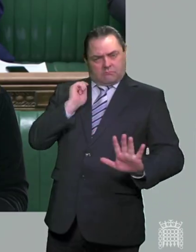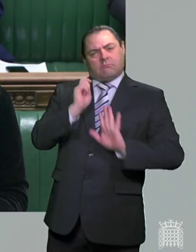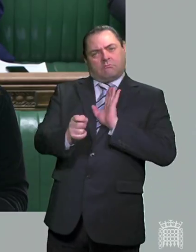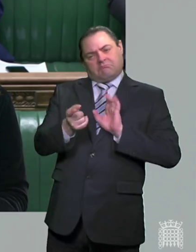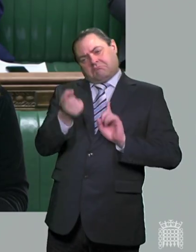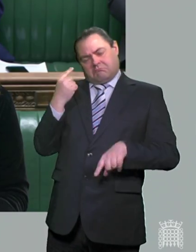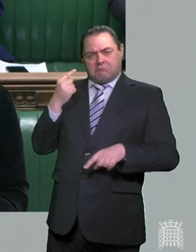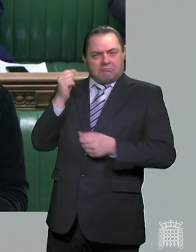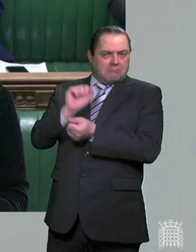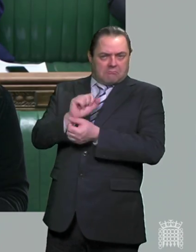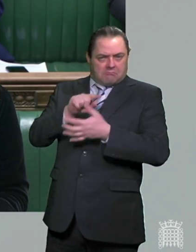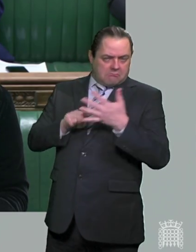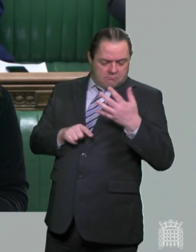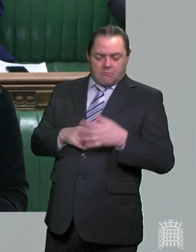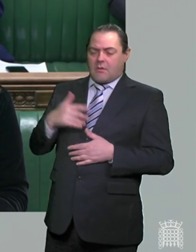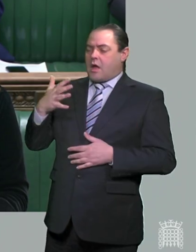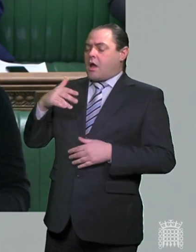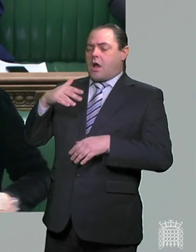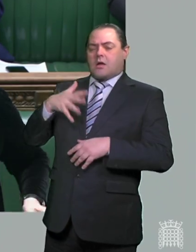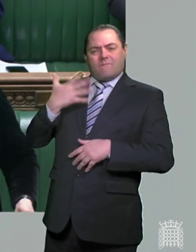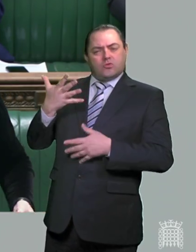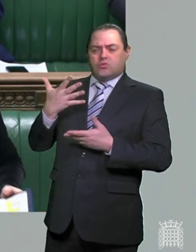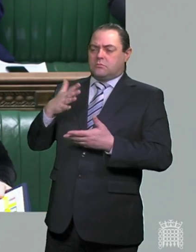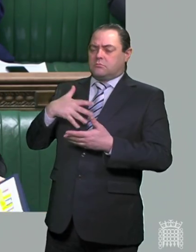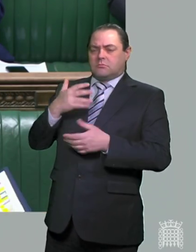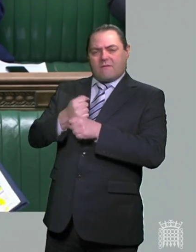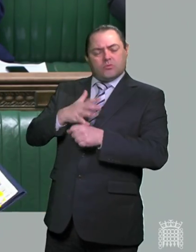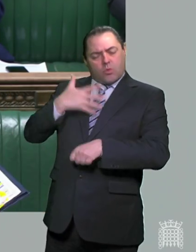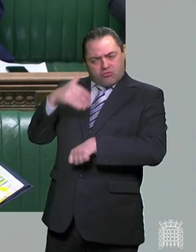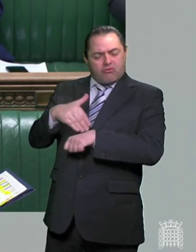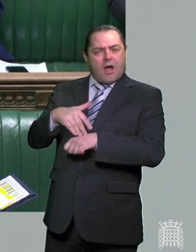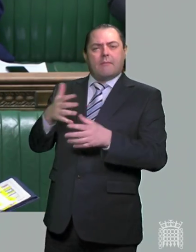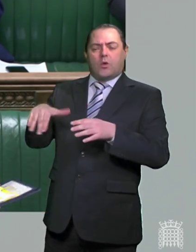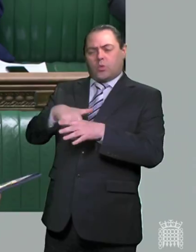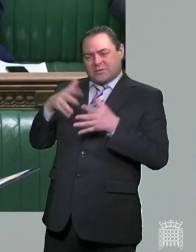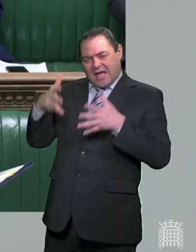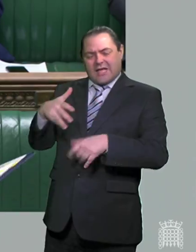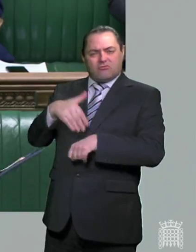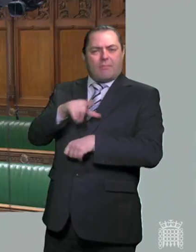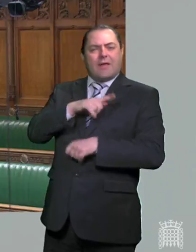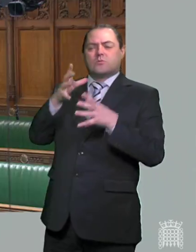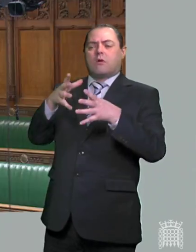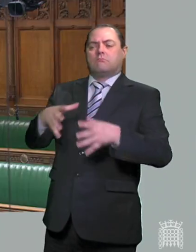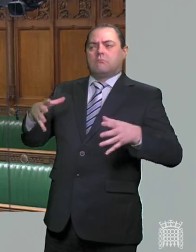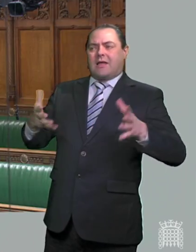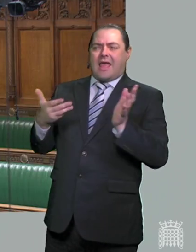We are committed to reducing all crime, including hate crime, which is why we are recruiting 20,000 additional police officers.